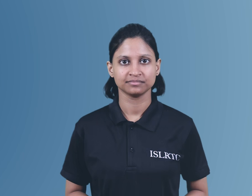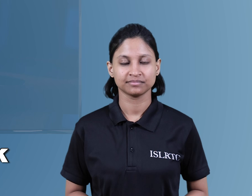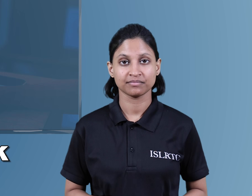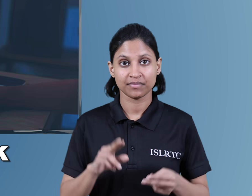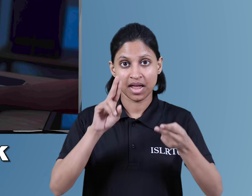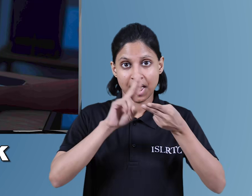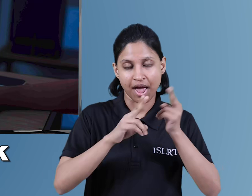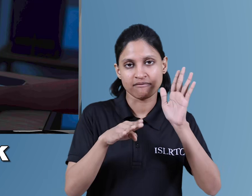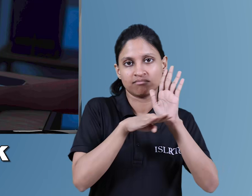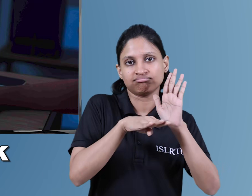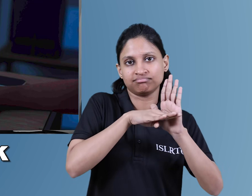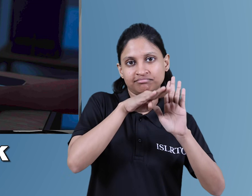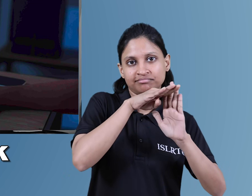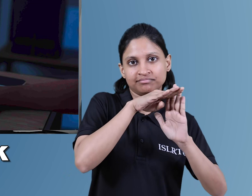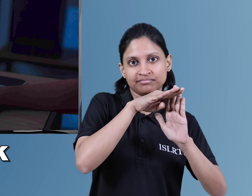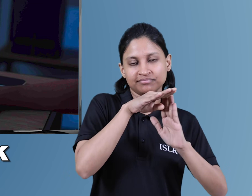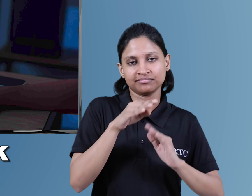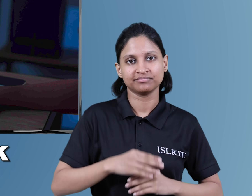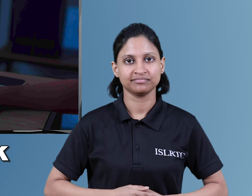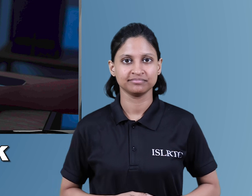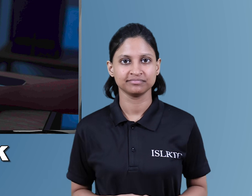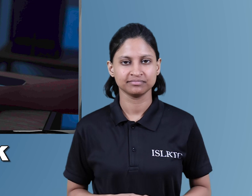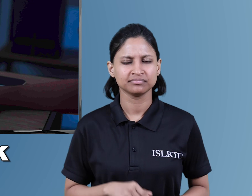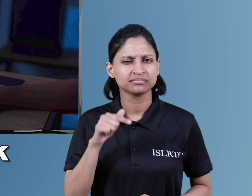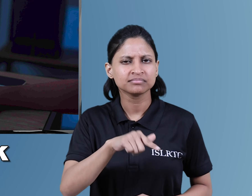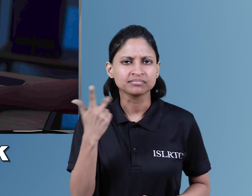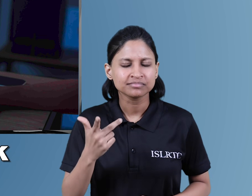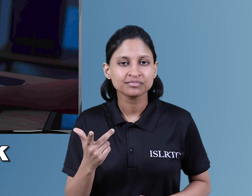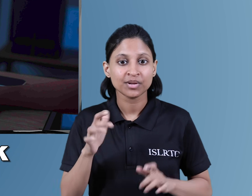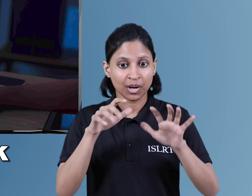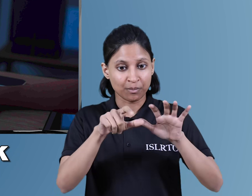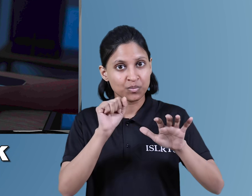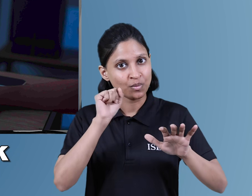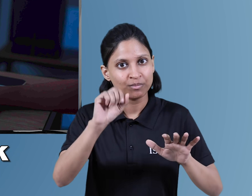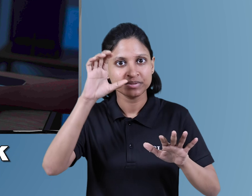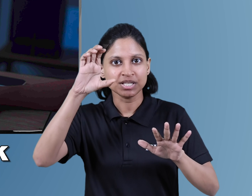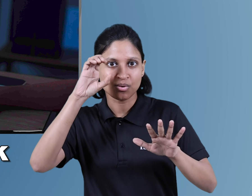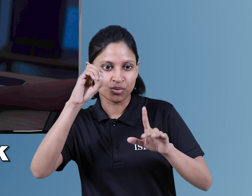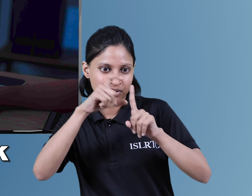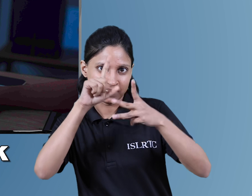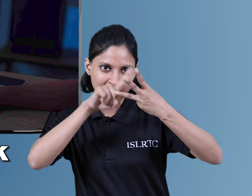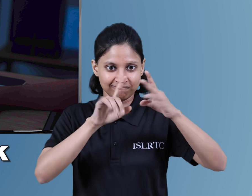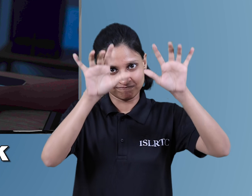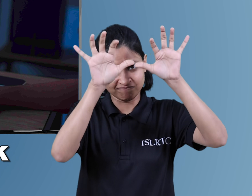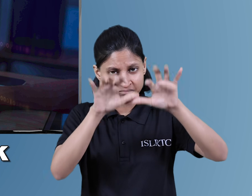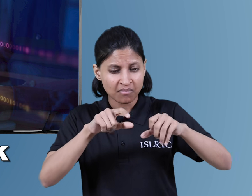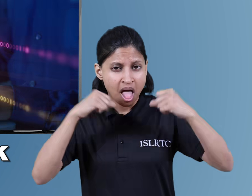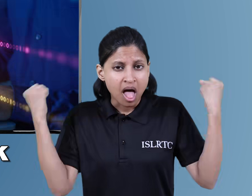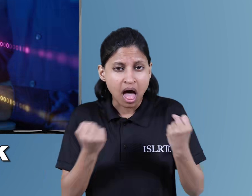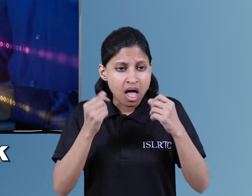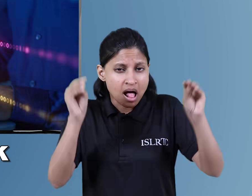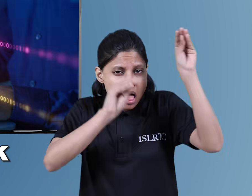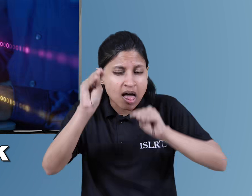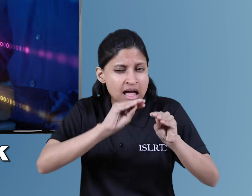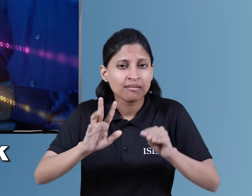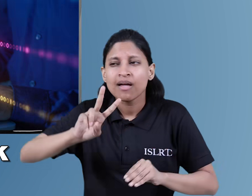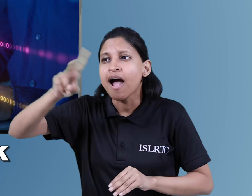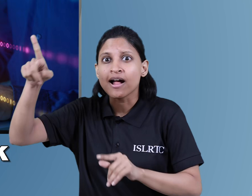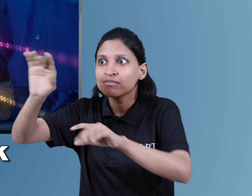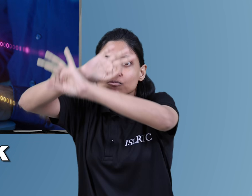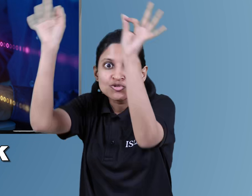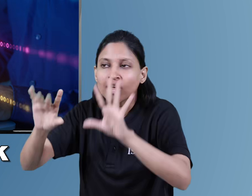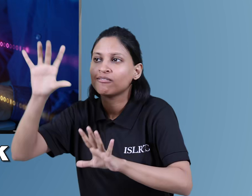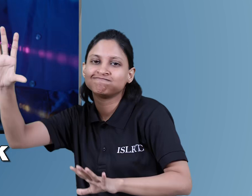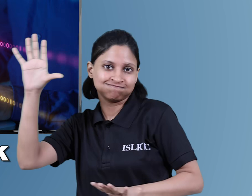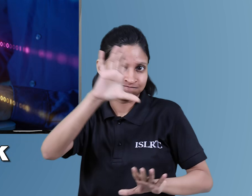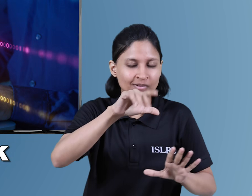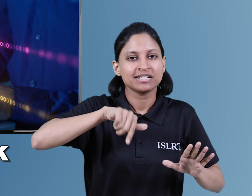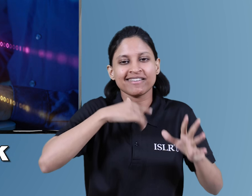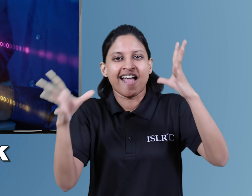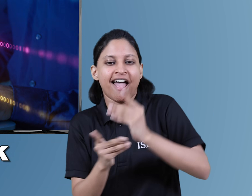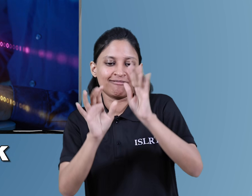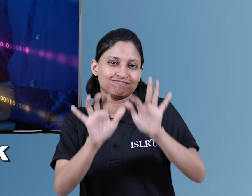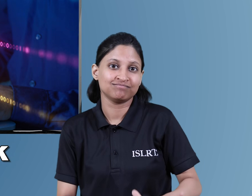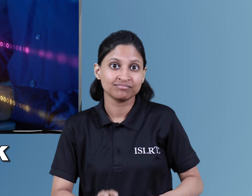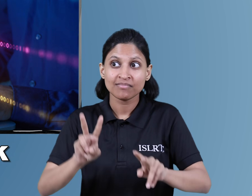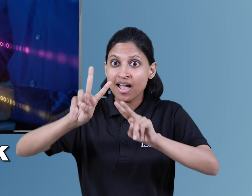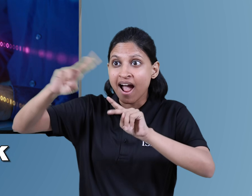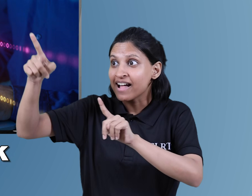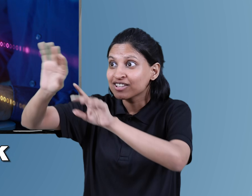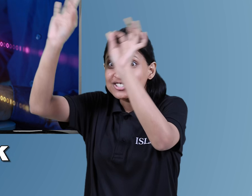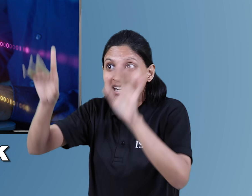Framework A framework serves as a structured foundation for the application development process, allowing you to avoid building everything from scratch.